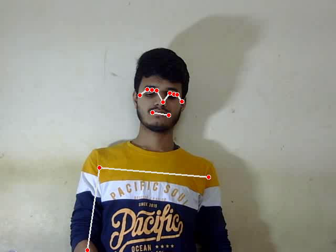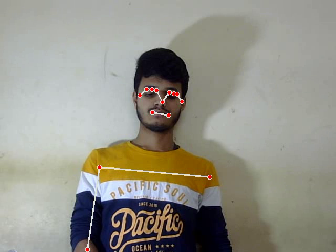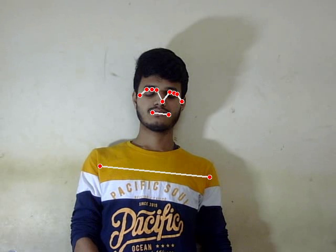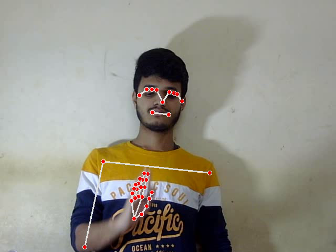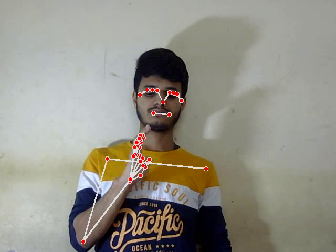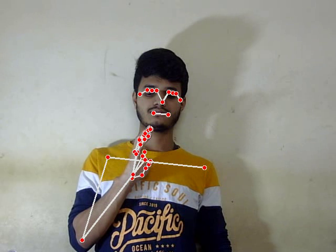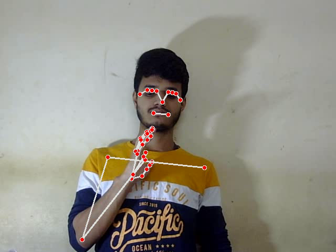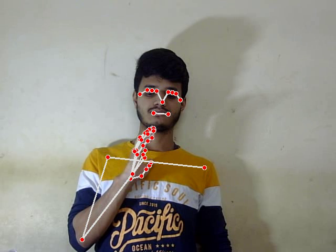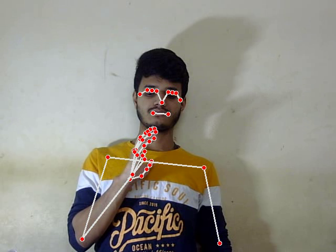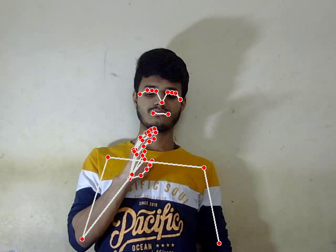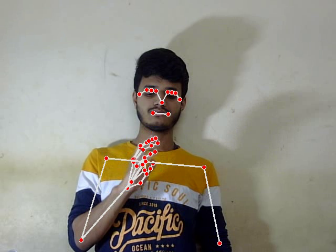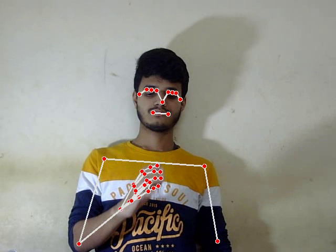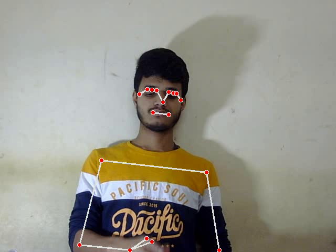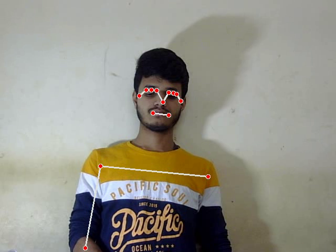fine